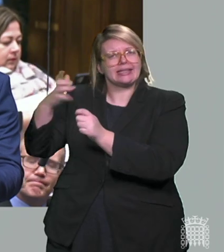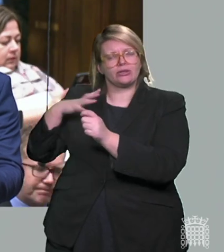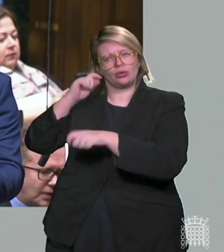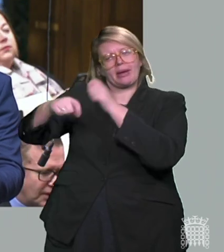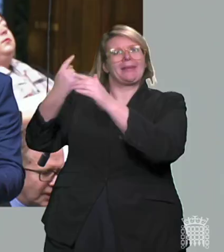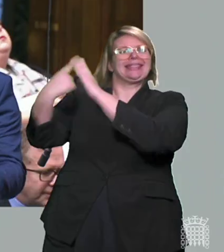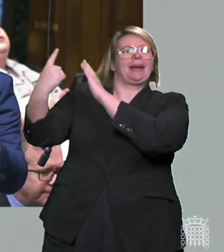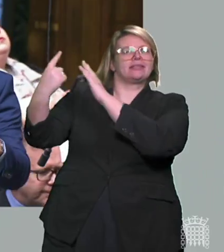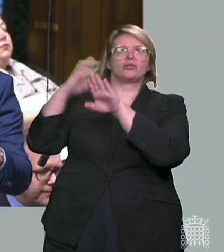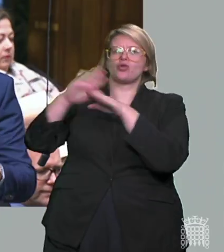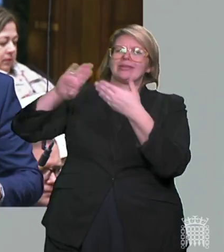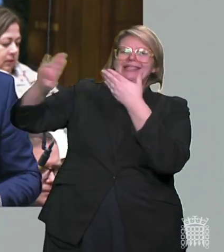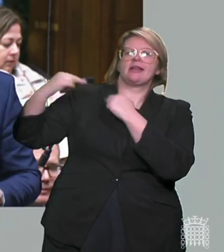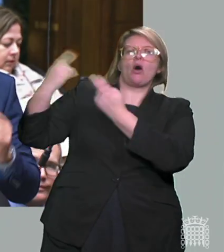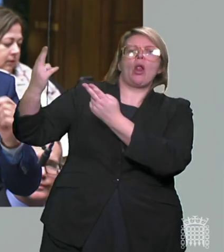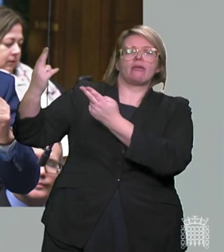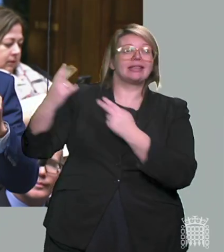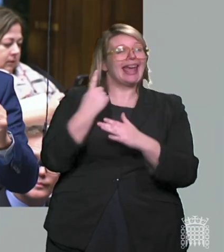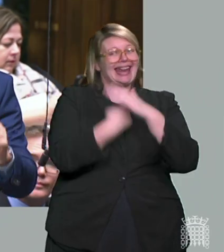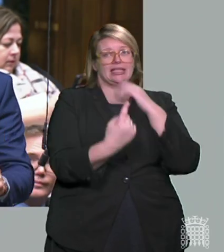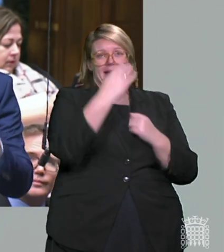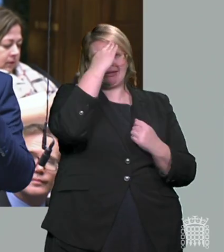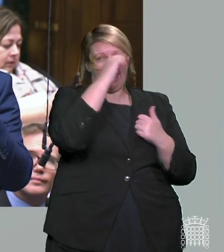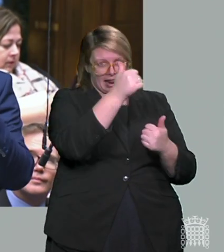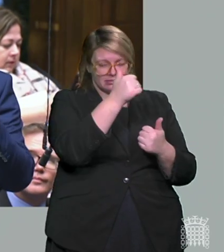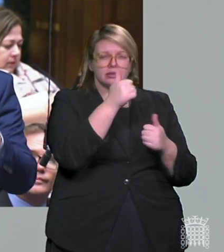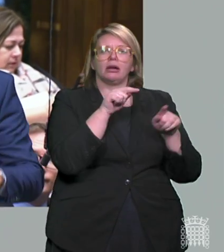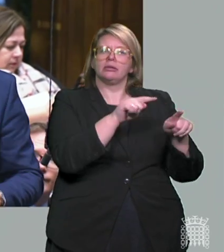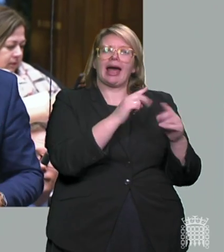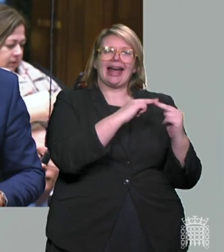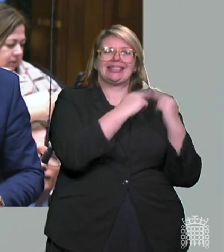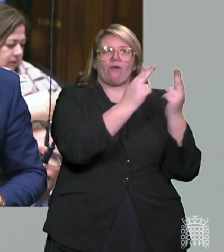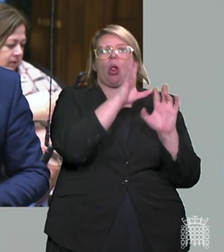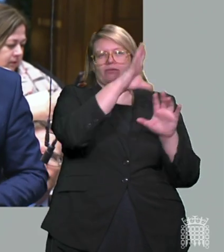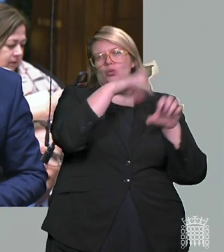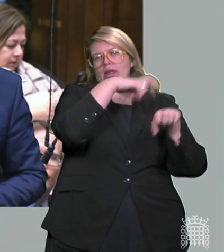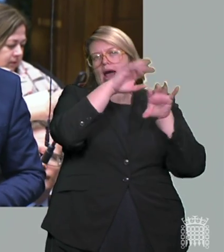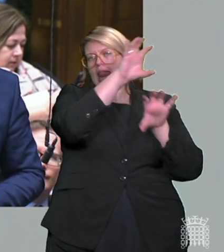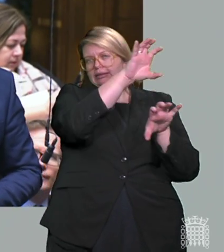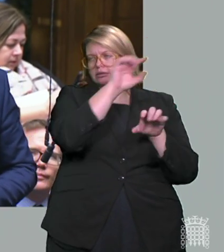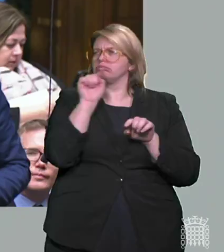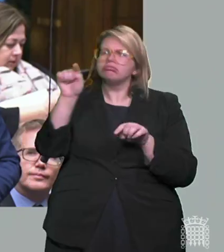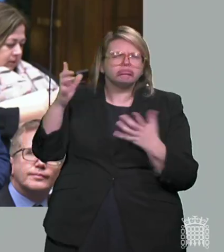I am sure the Minister can see that in Ireland there is independent Ireland in the Republic, and devolved Ireland in Northern Ireland.